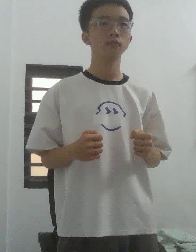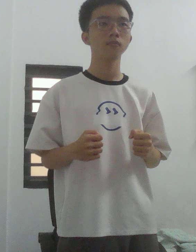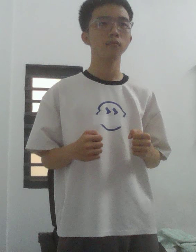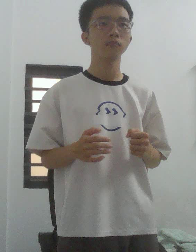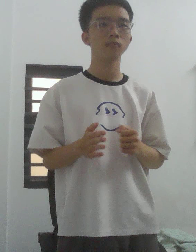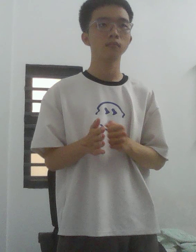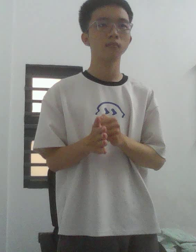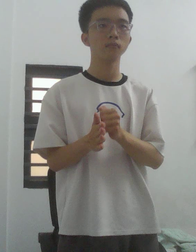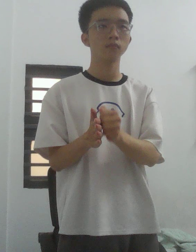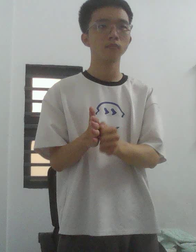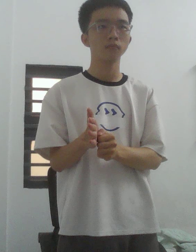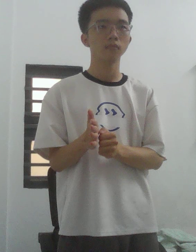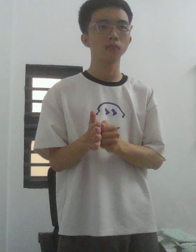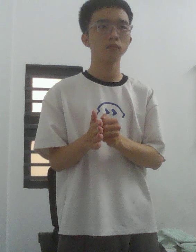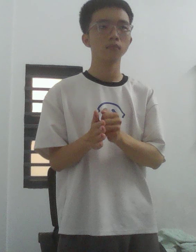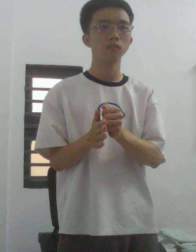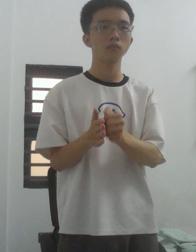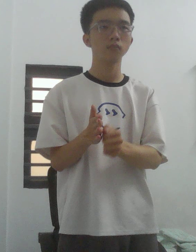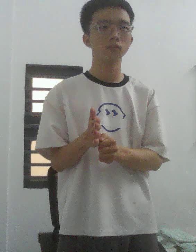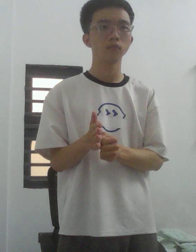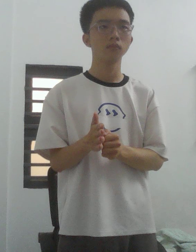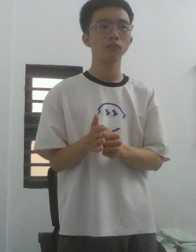thang